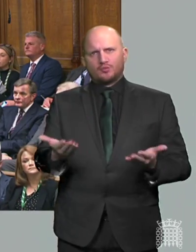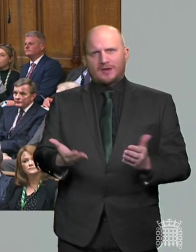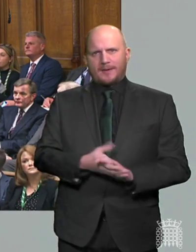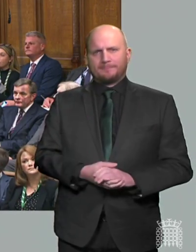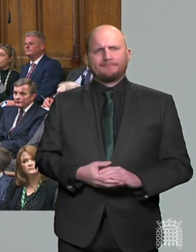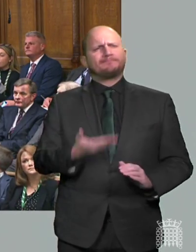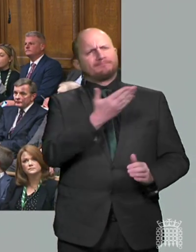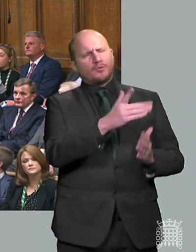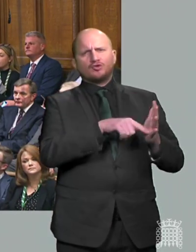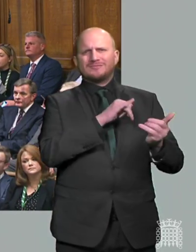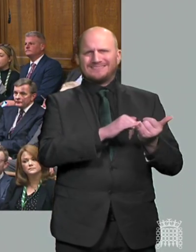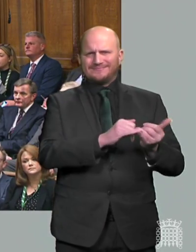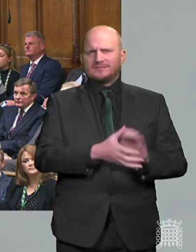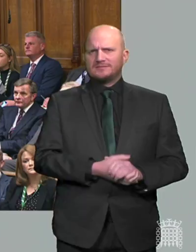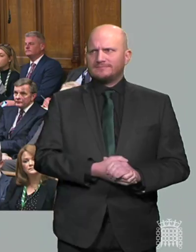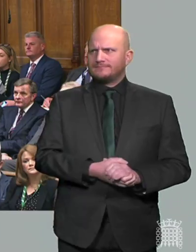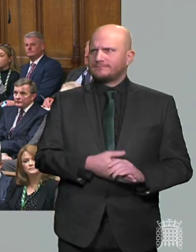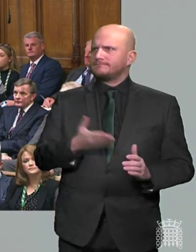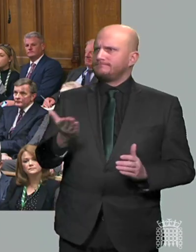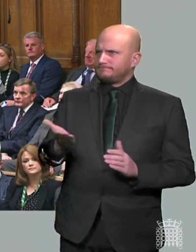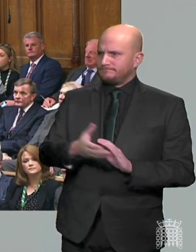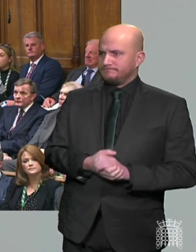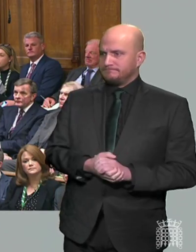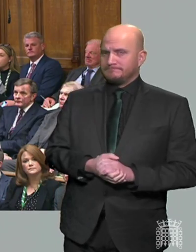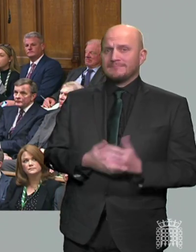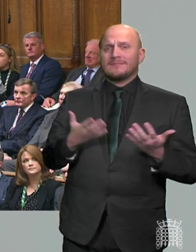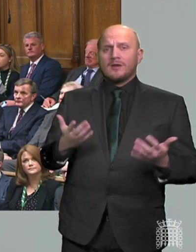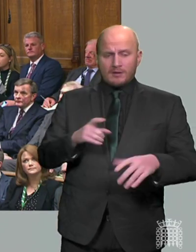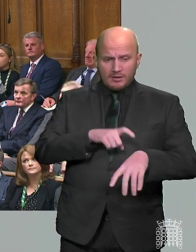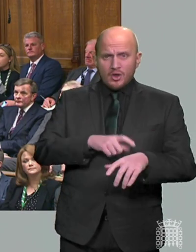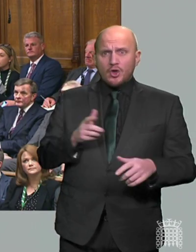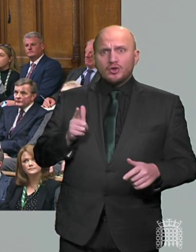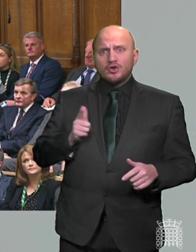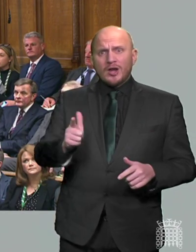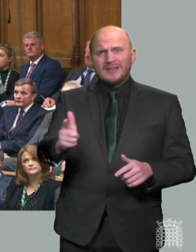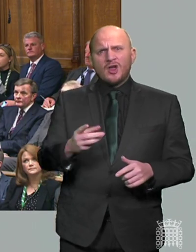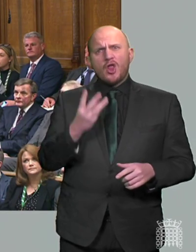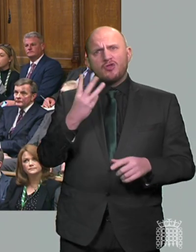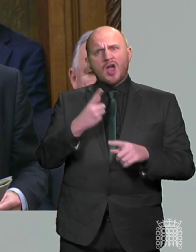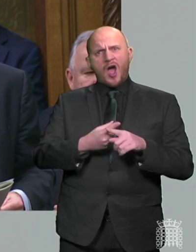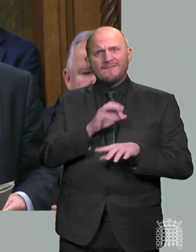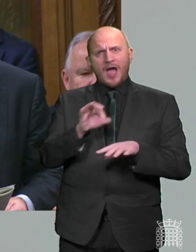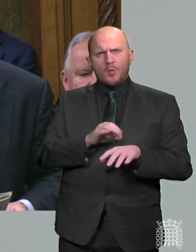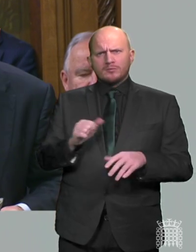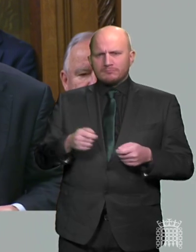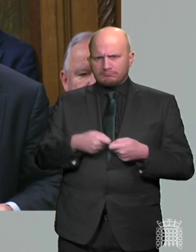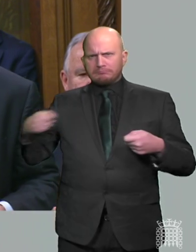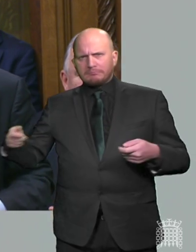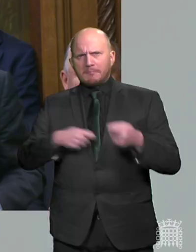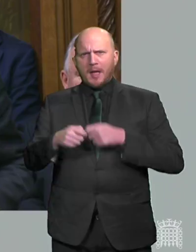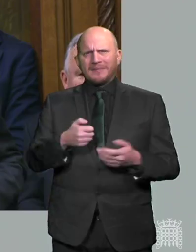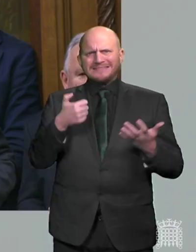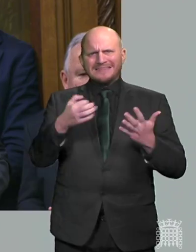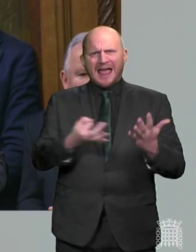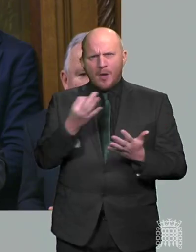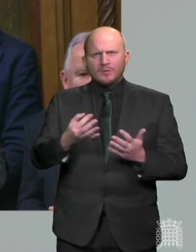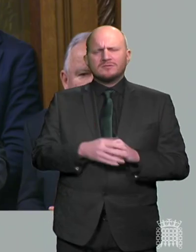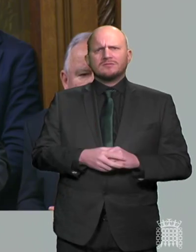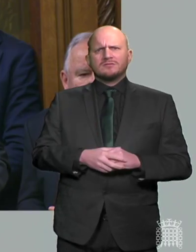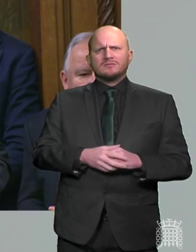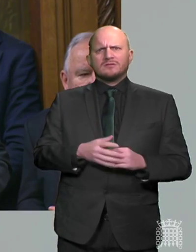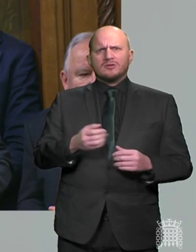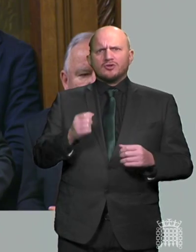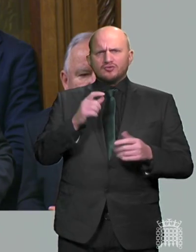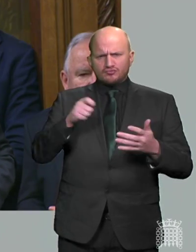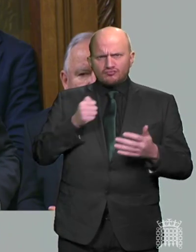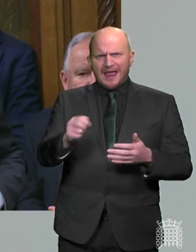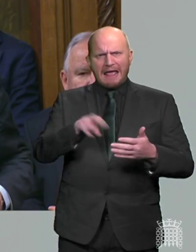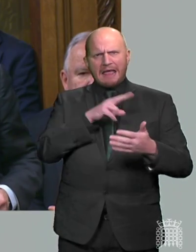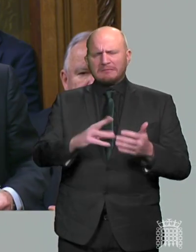A three and a half hour journey takes six hours; a straight journey ends up with two changes and a diversion; a train is cancelled at short notice.